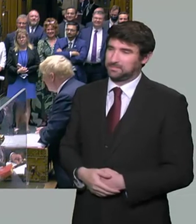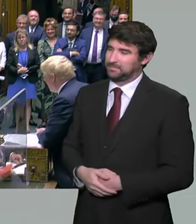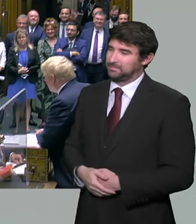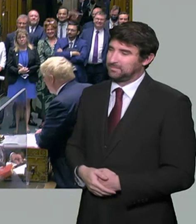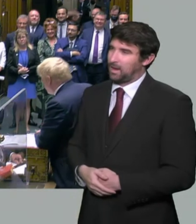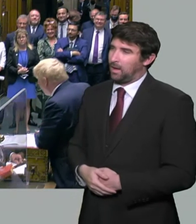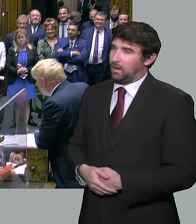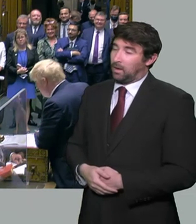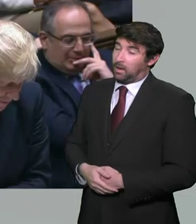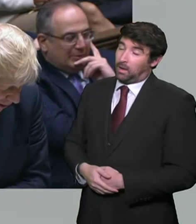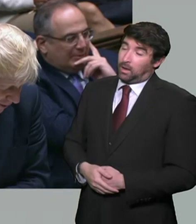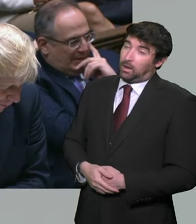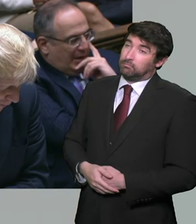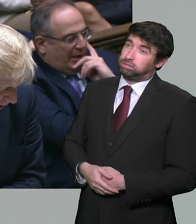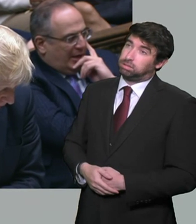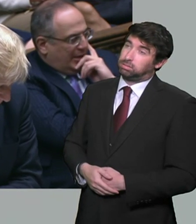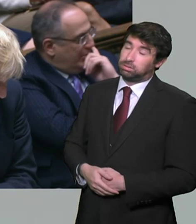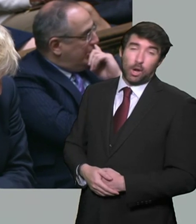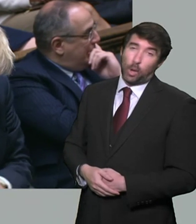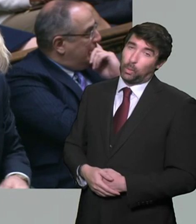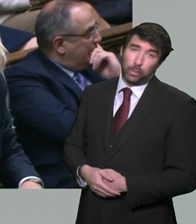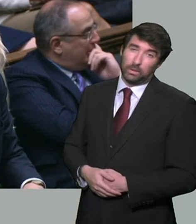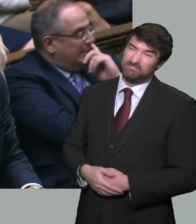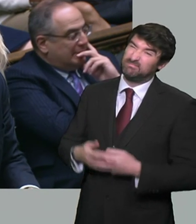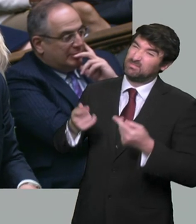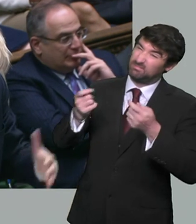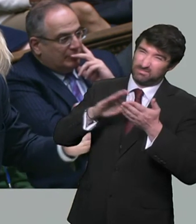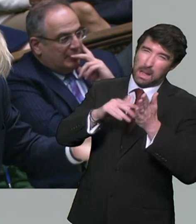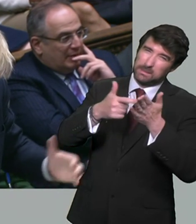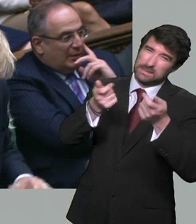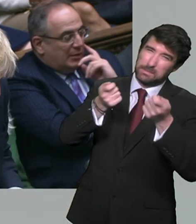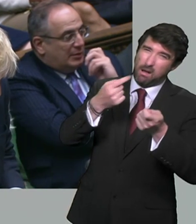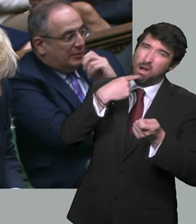Well, I do not think that that is the right priority for this country or for the people of Scotland.